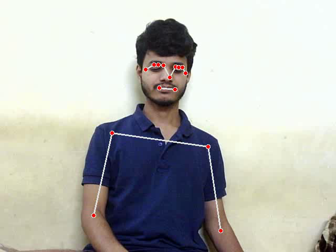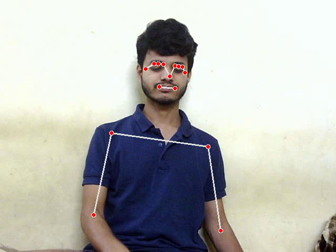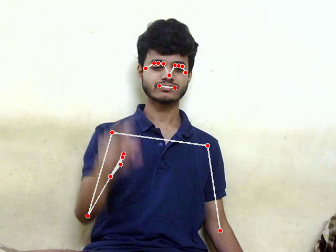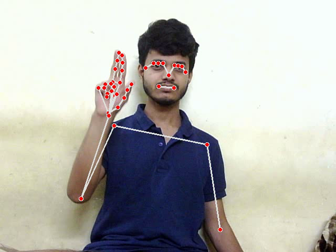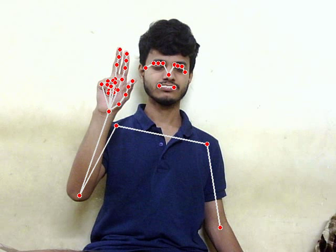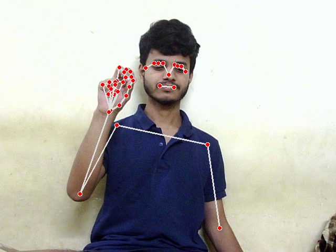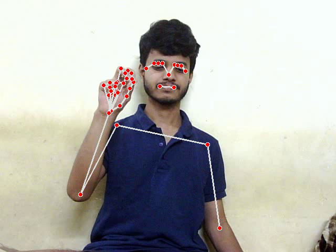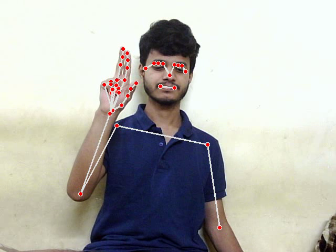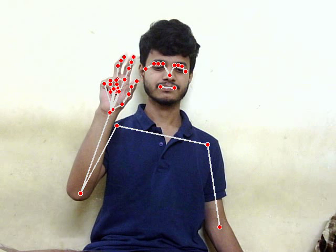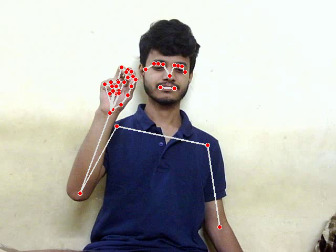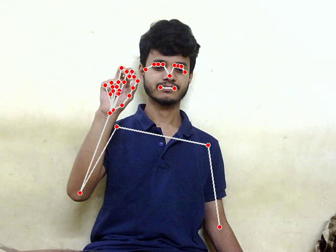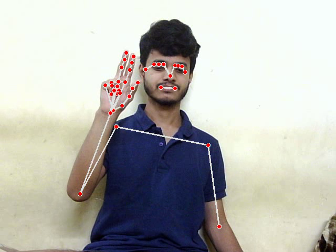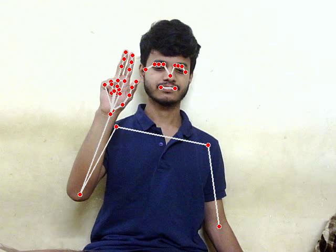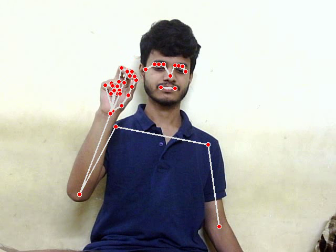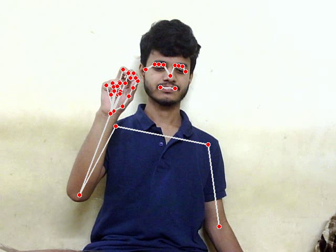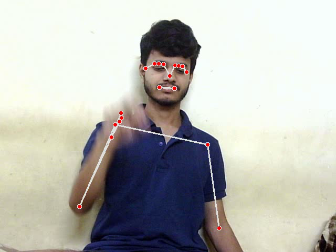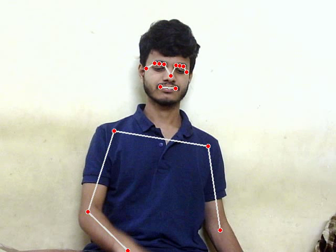no